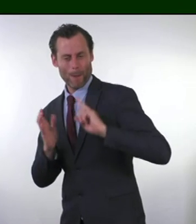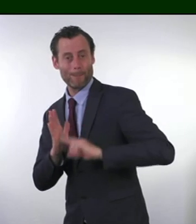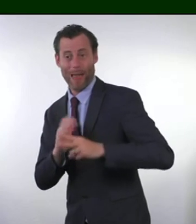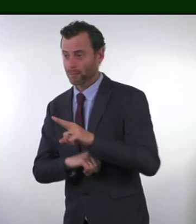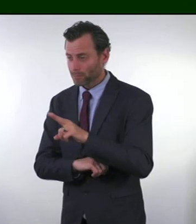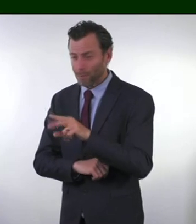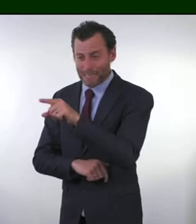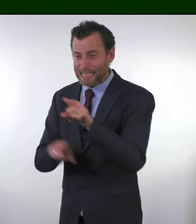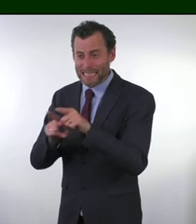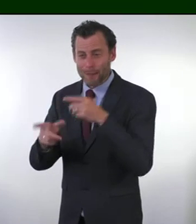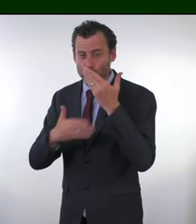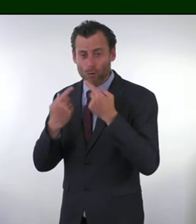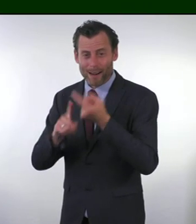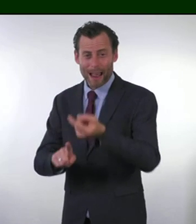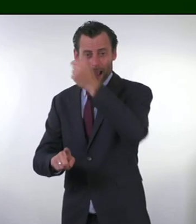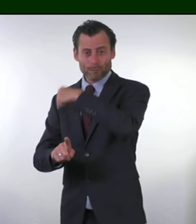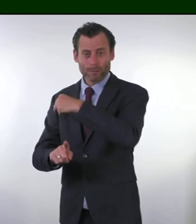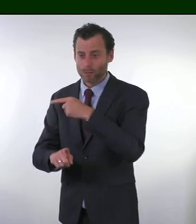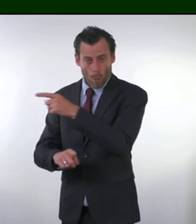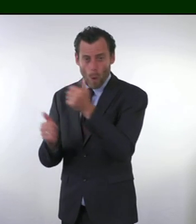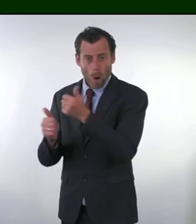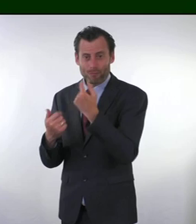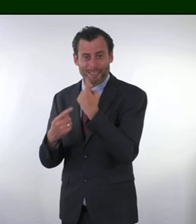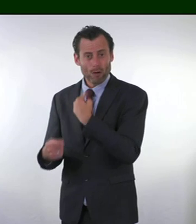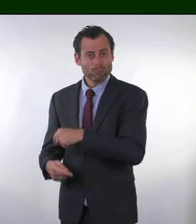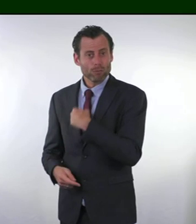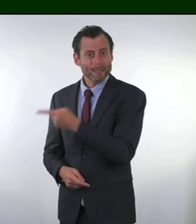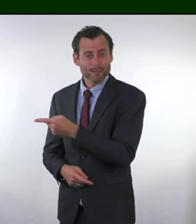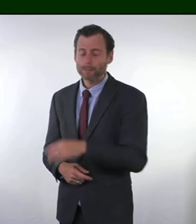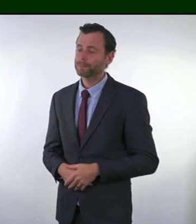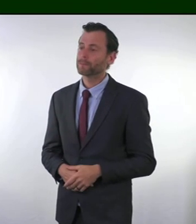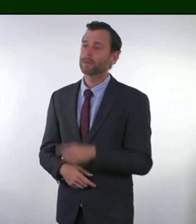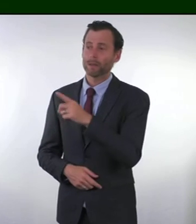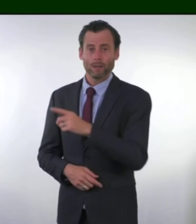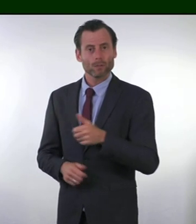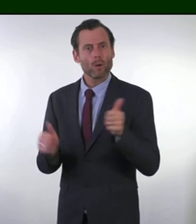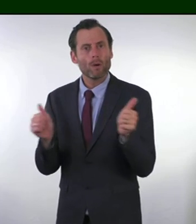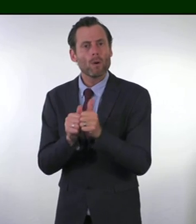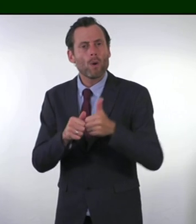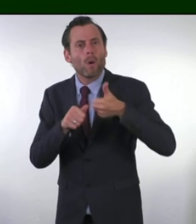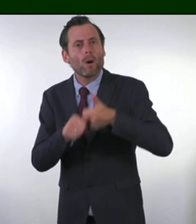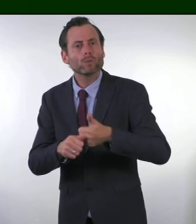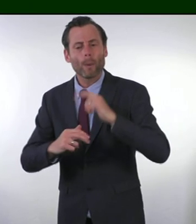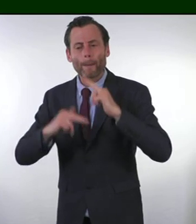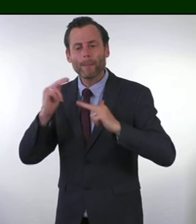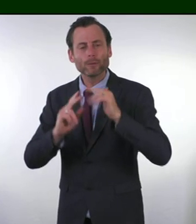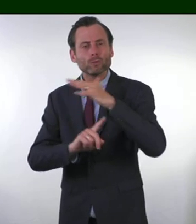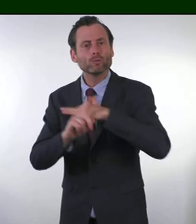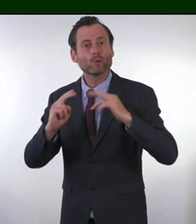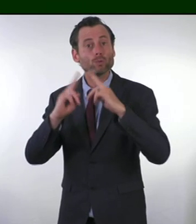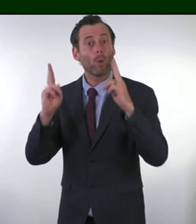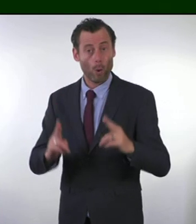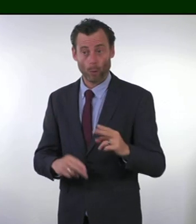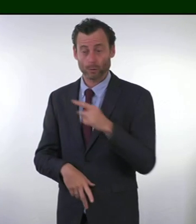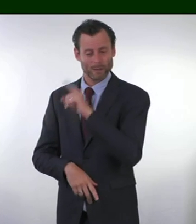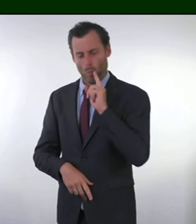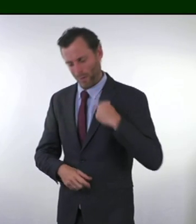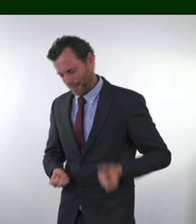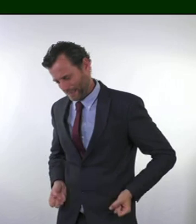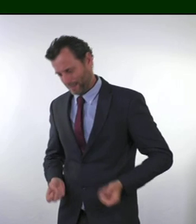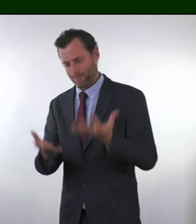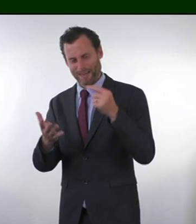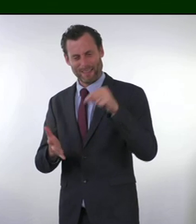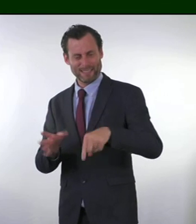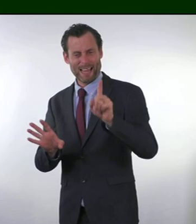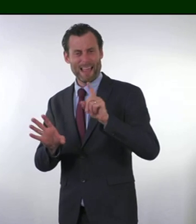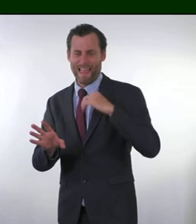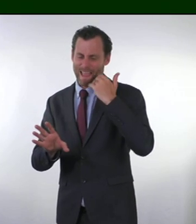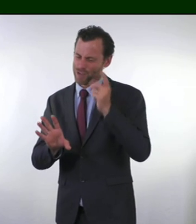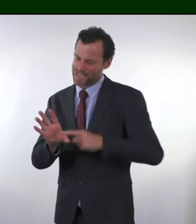However, core elements are missing. For example, £50 million to support retrofitting in social homes is just a seventh of what the Conservatives said they would be spending every year.